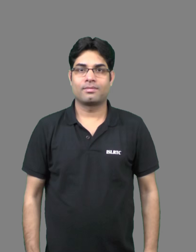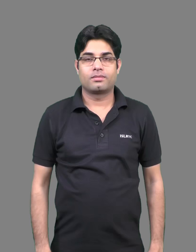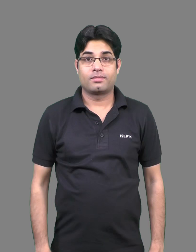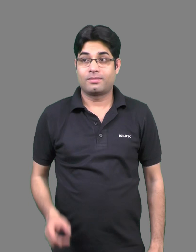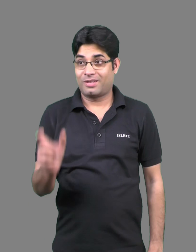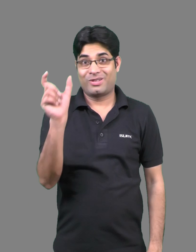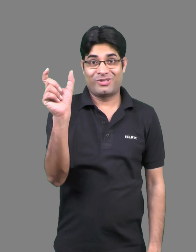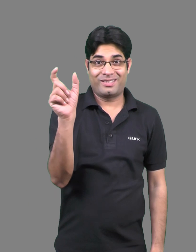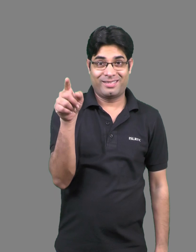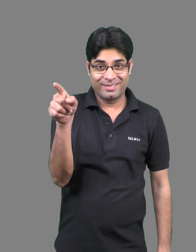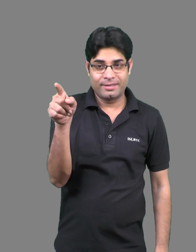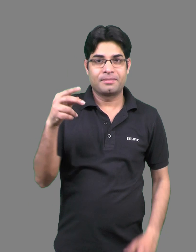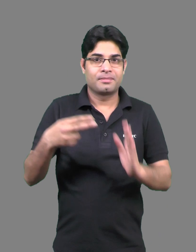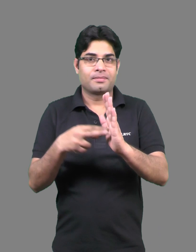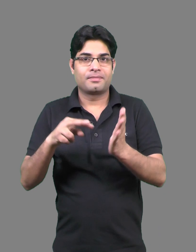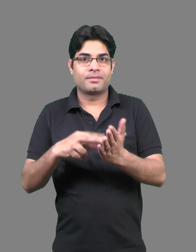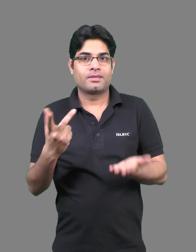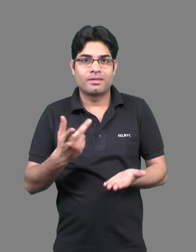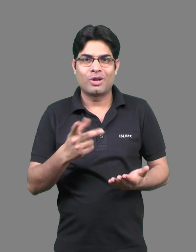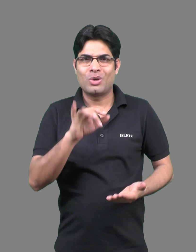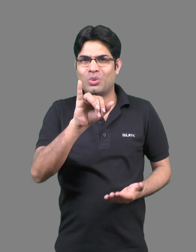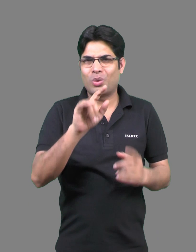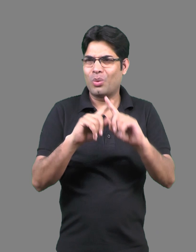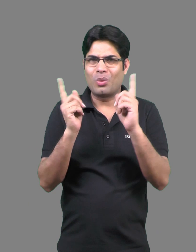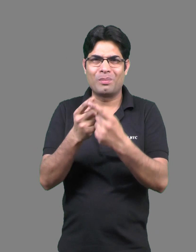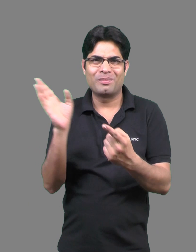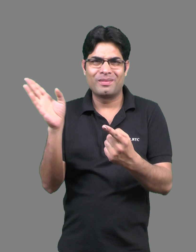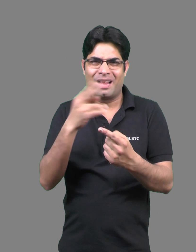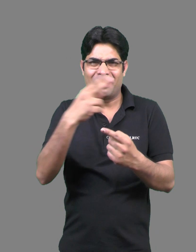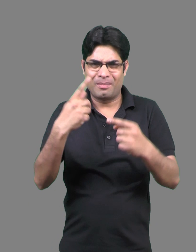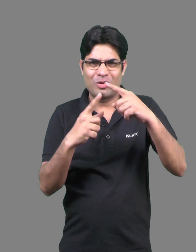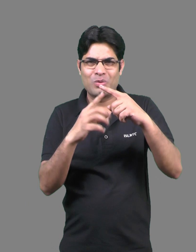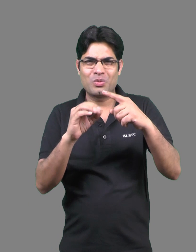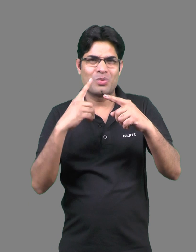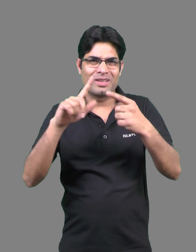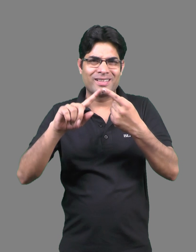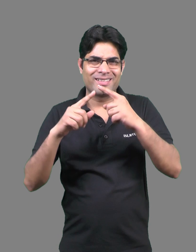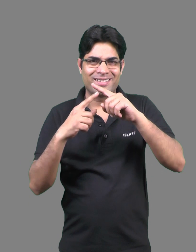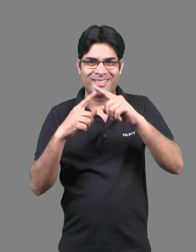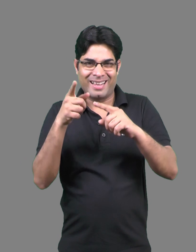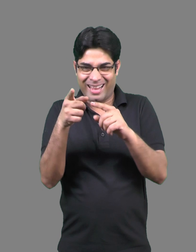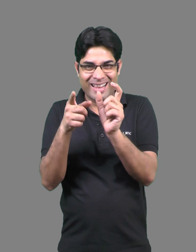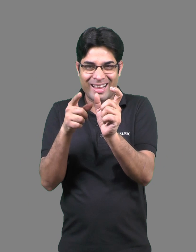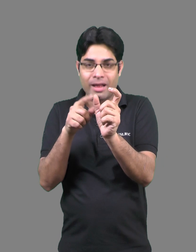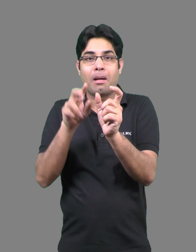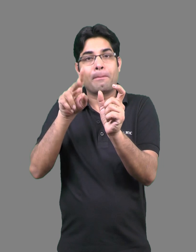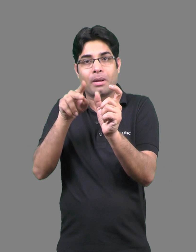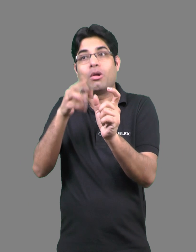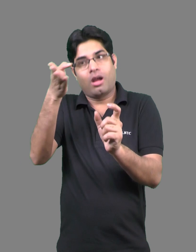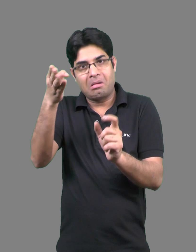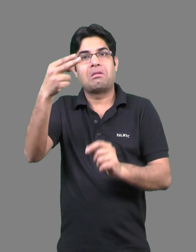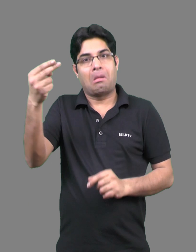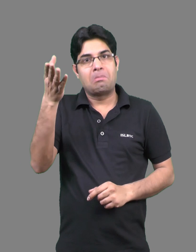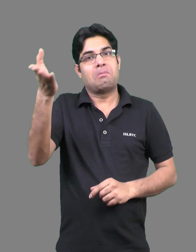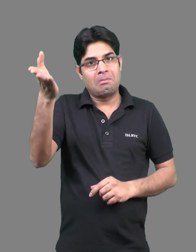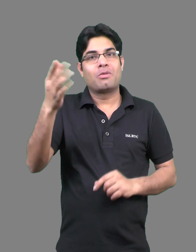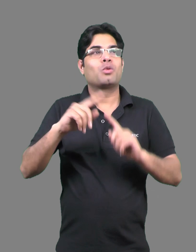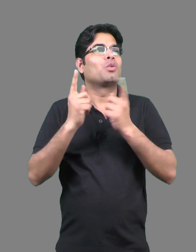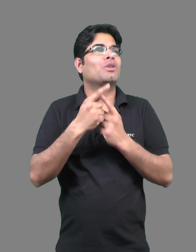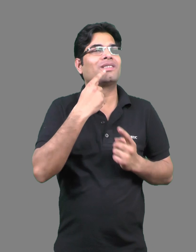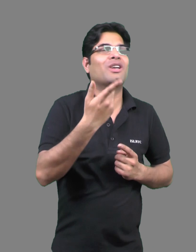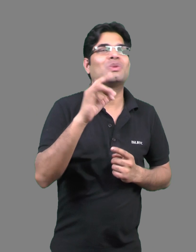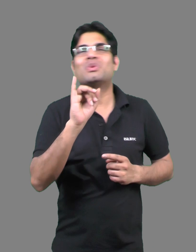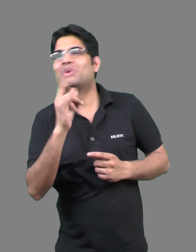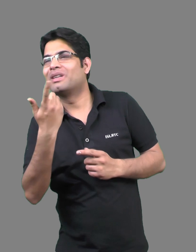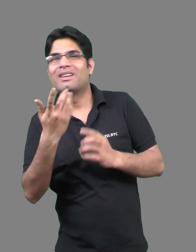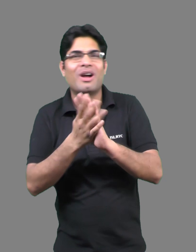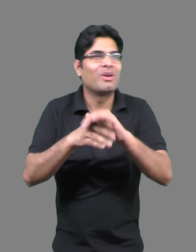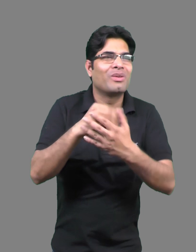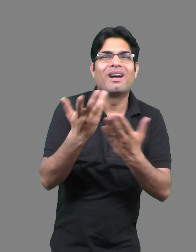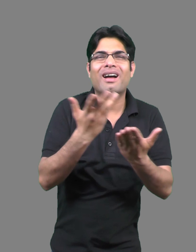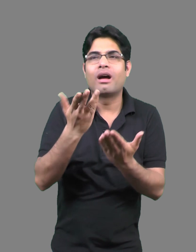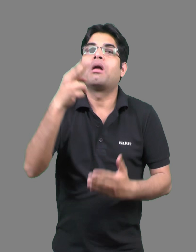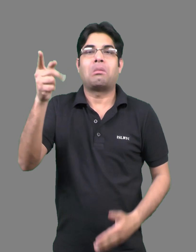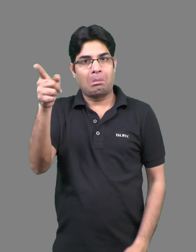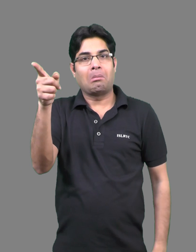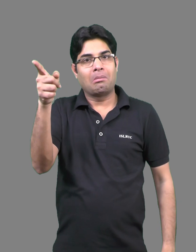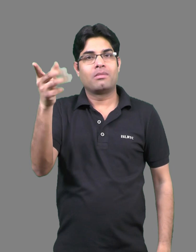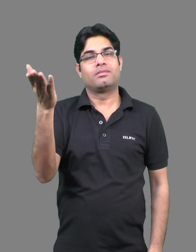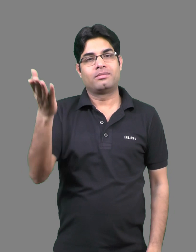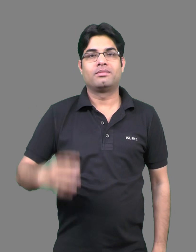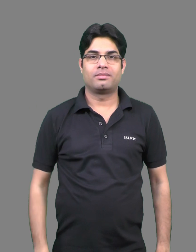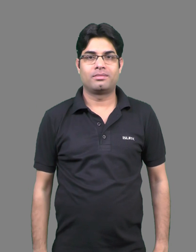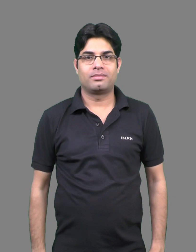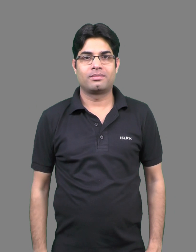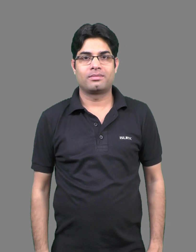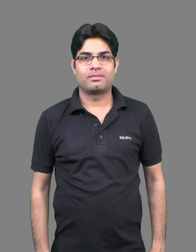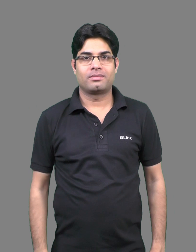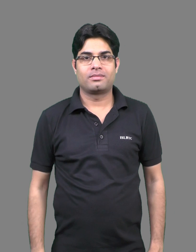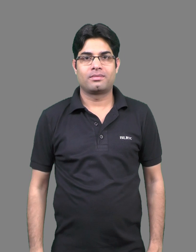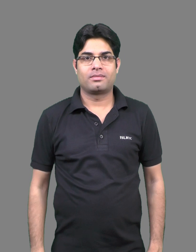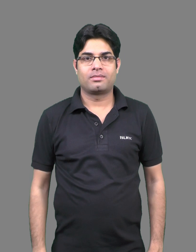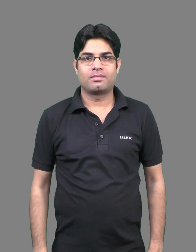Water Closet